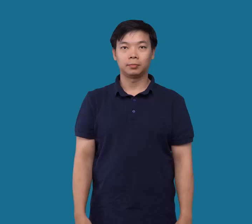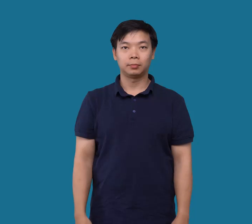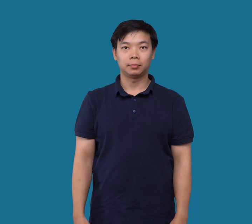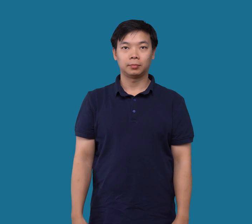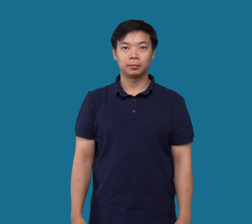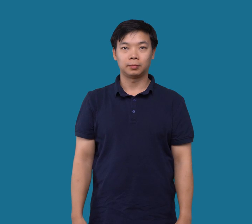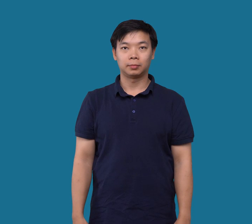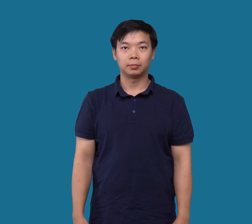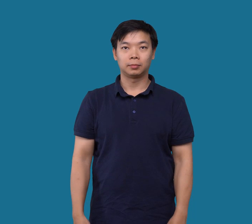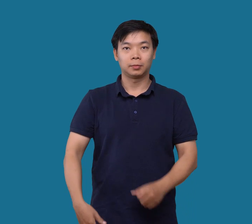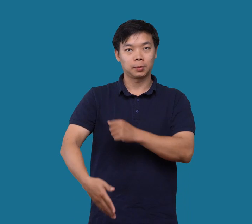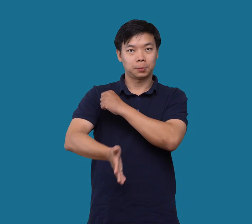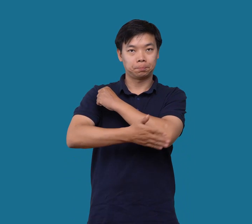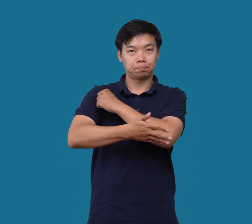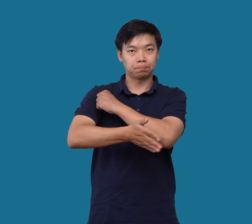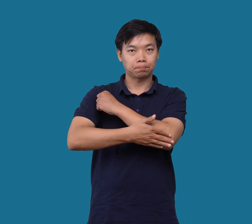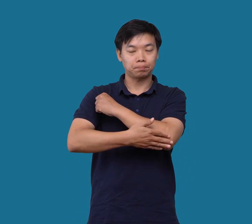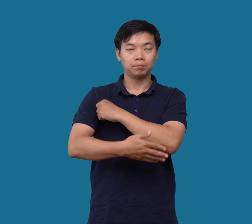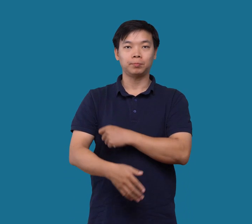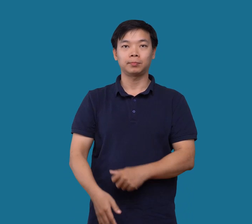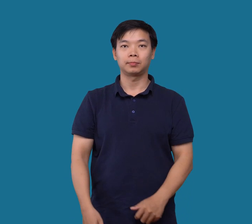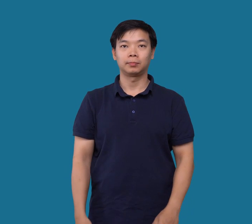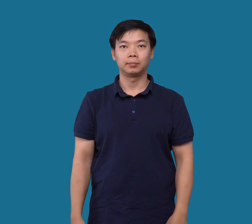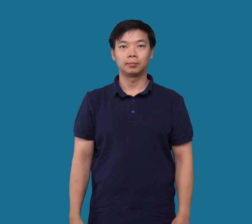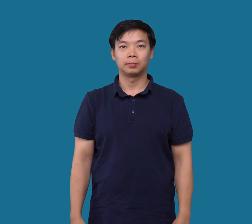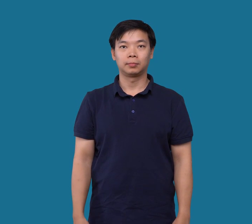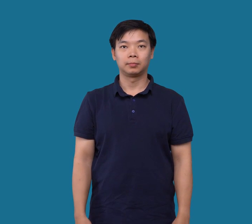giúp đỡ